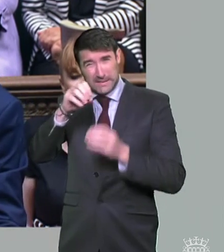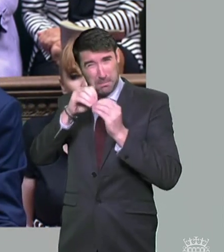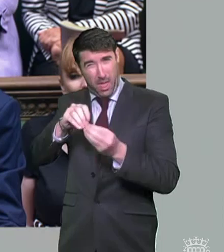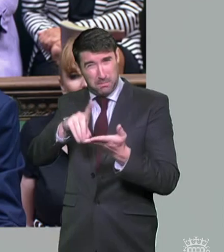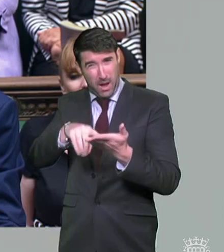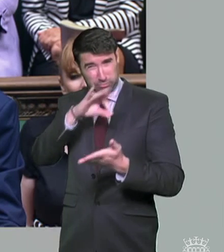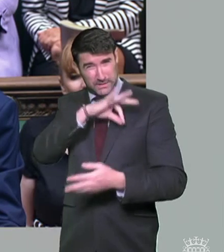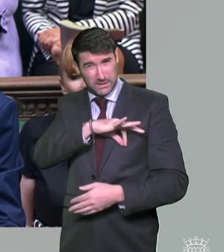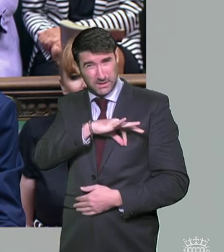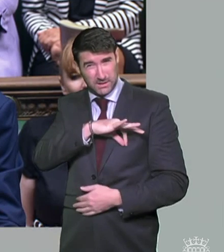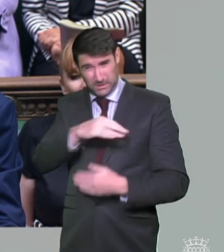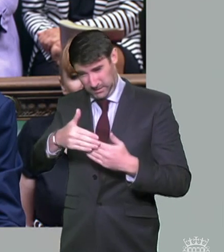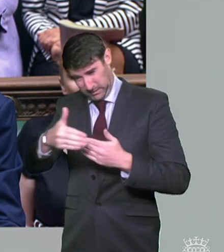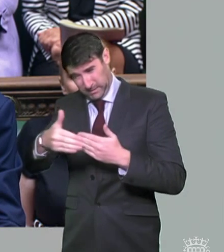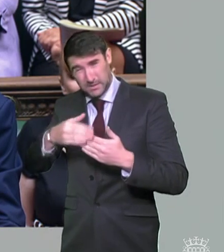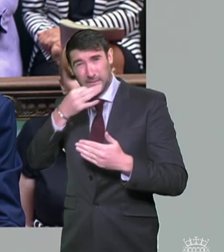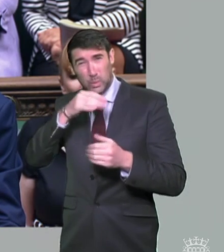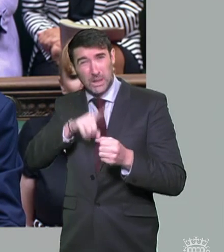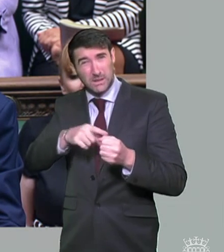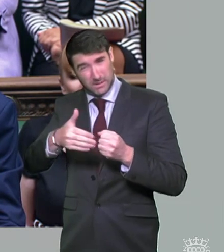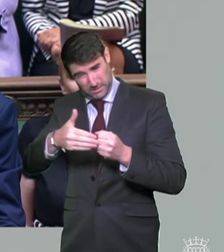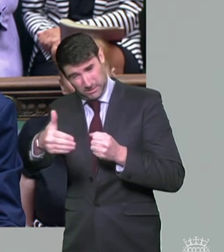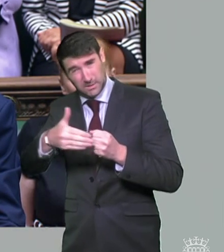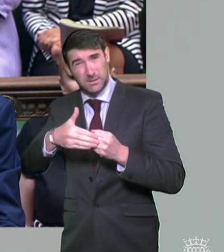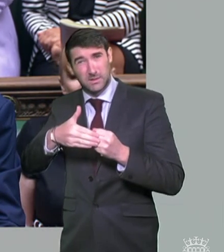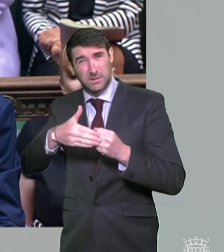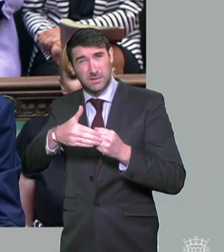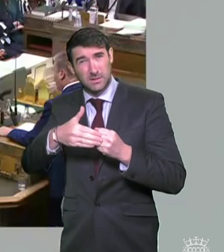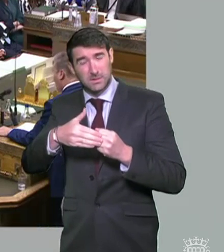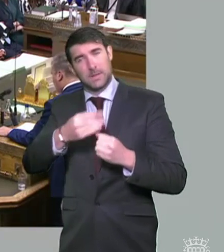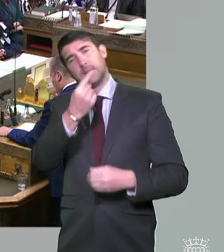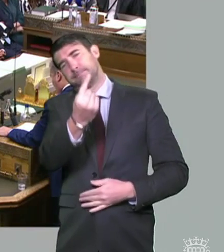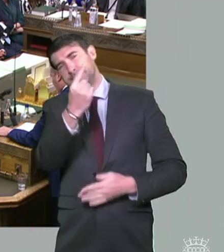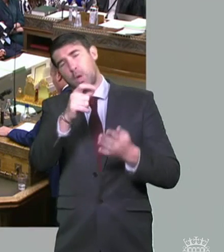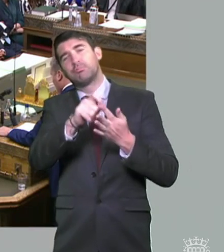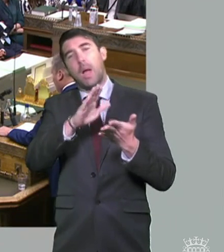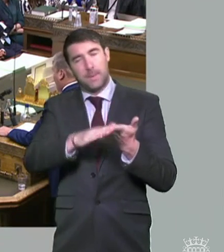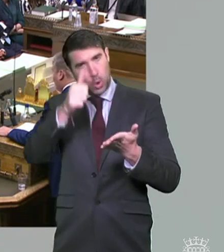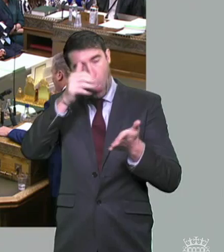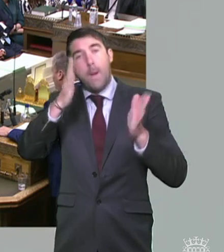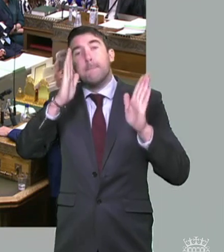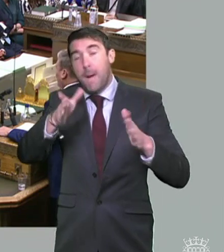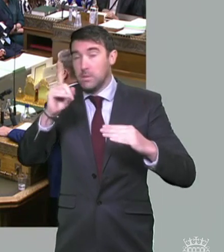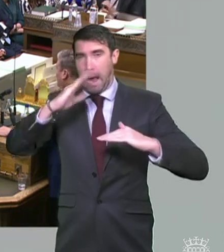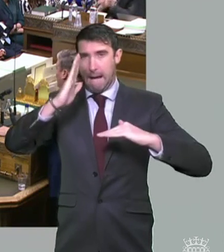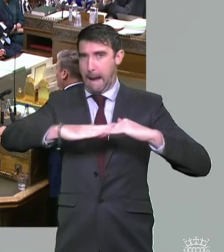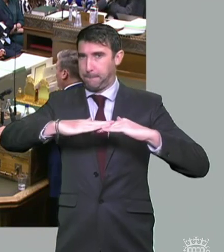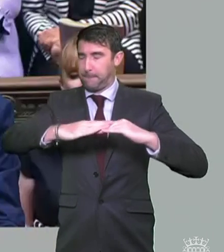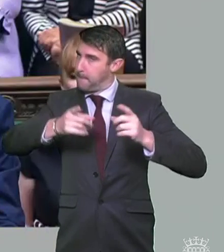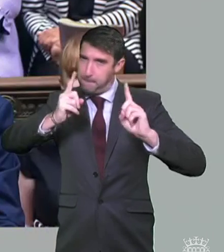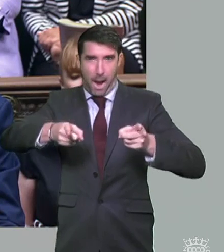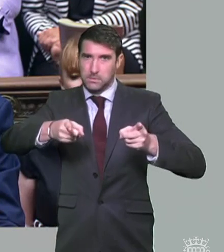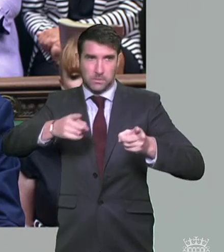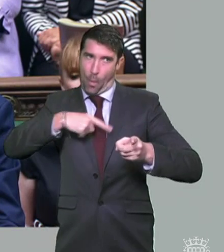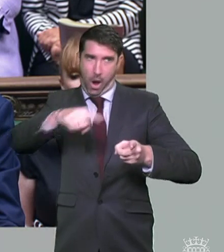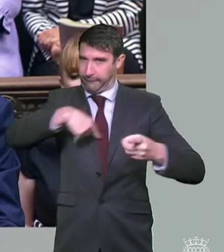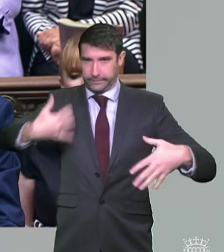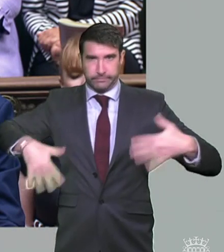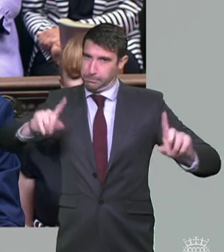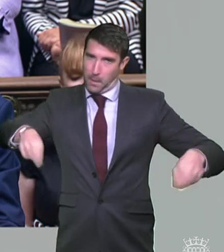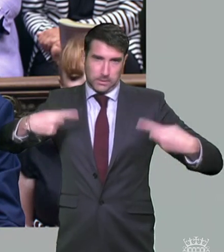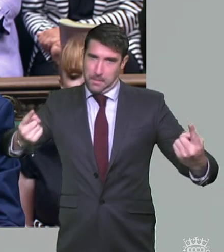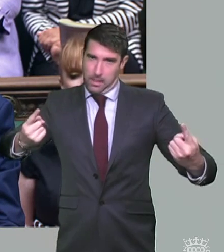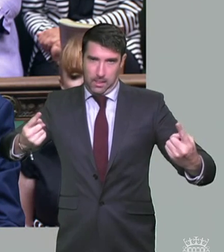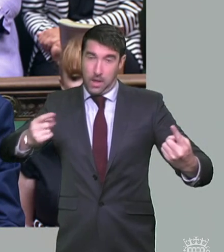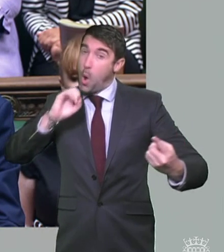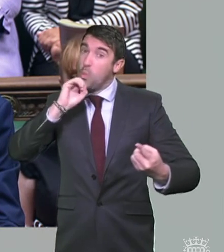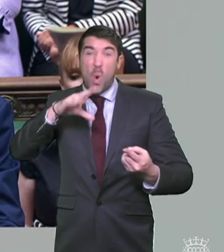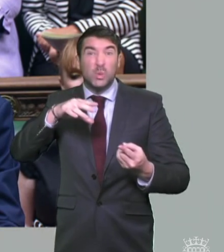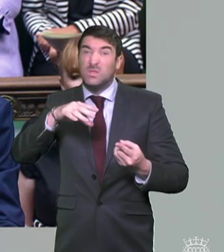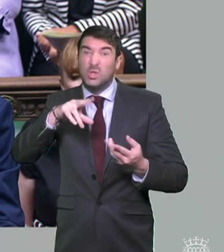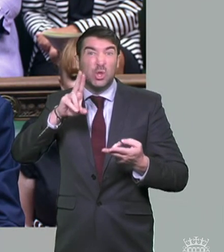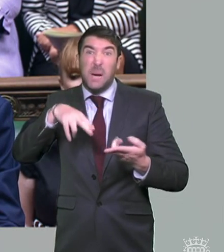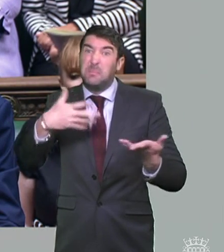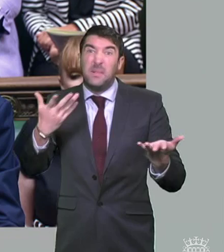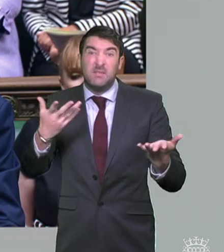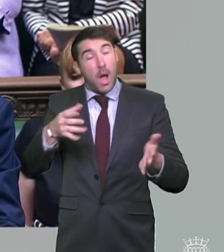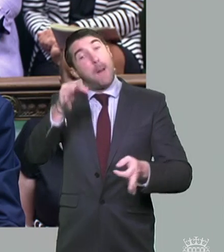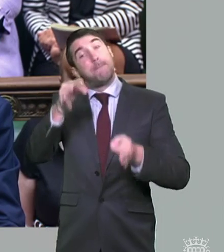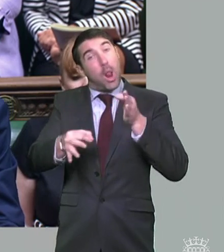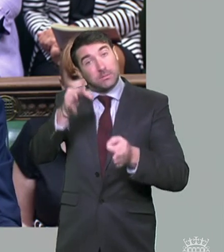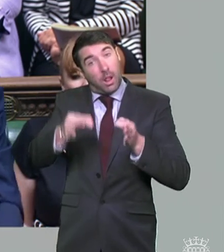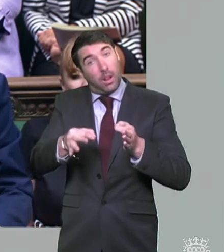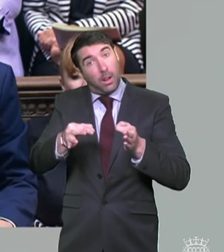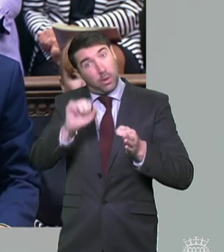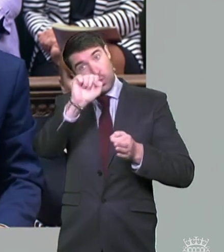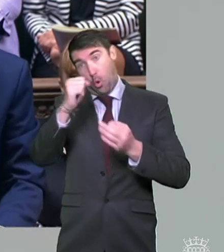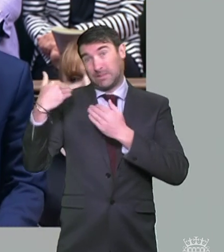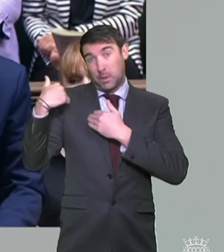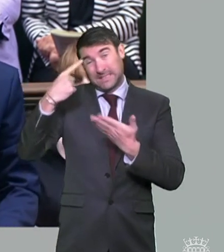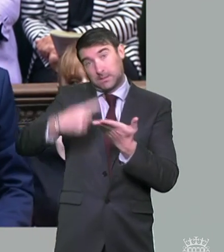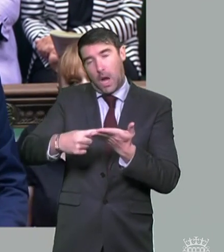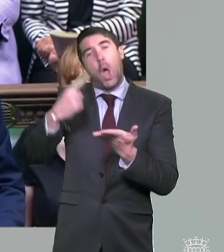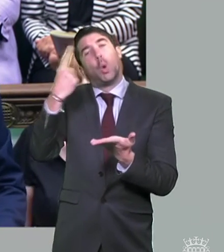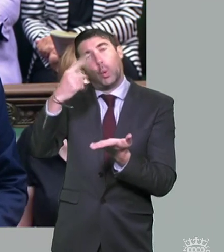The Prime Minister knows that she has no choice but to back an energy price freeze, but that won’t be cheap, and the real choice—the political choice—is who is going to pay.